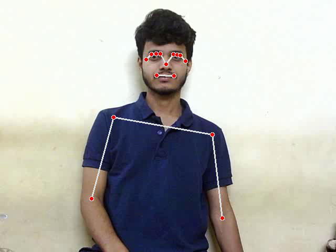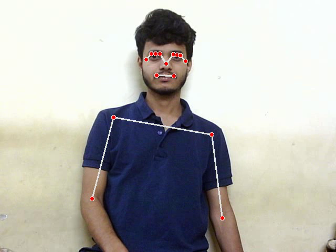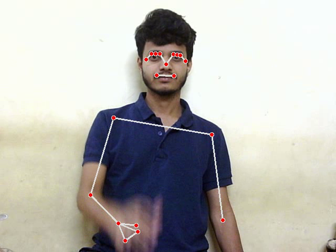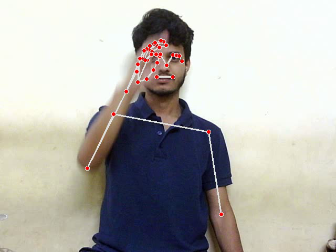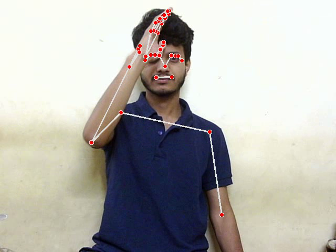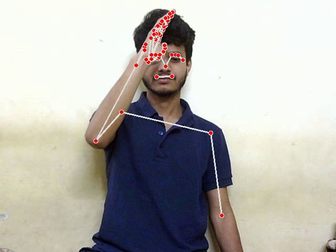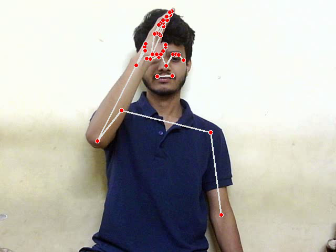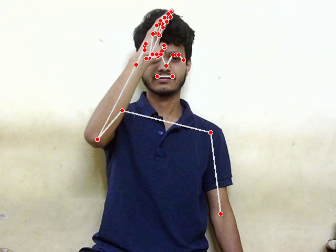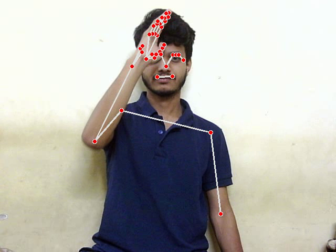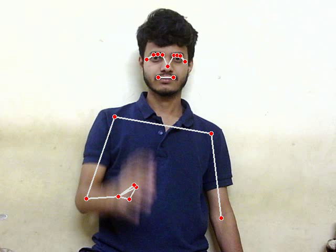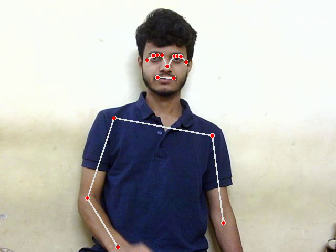father